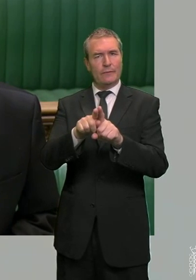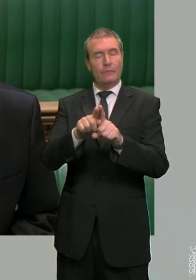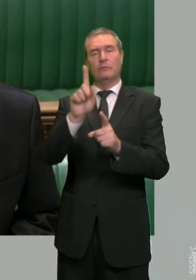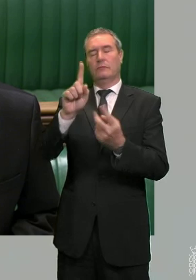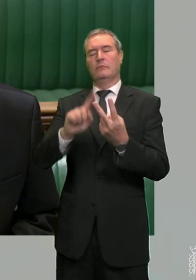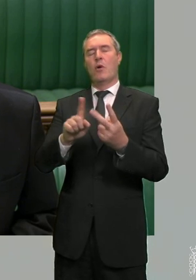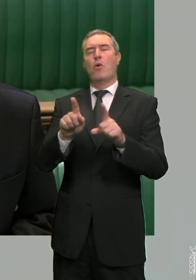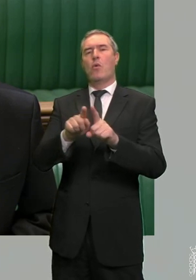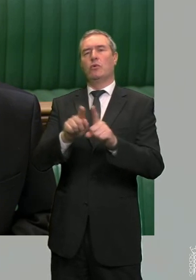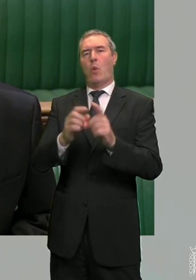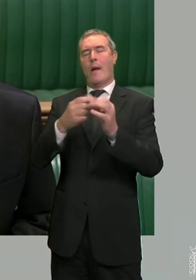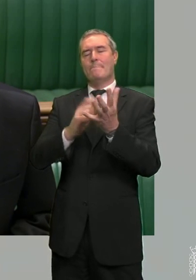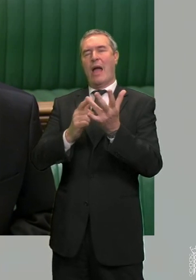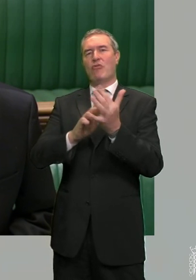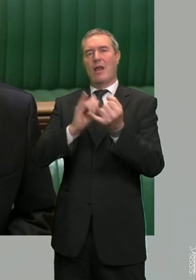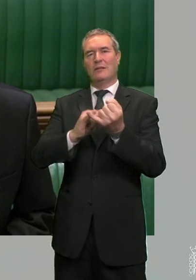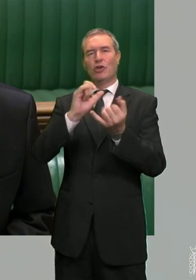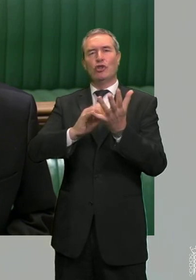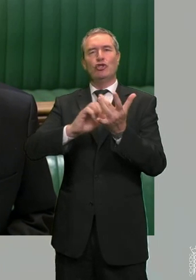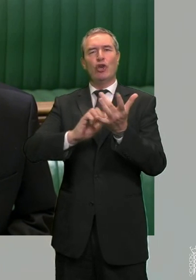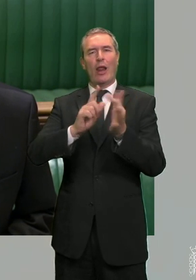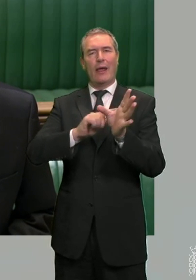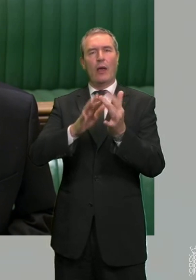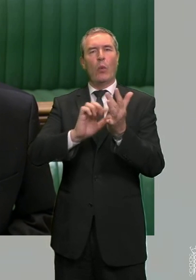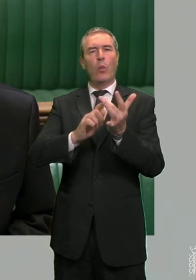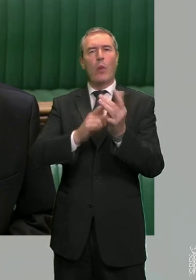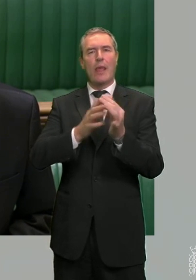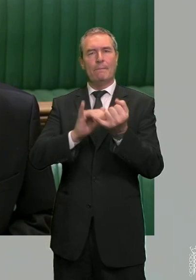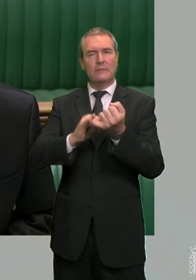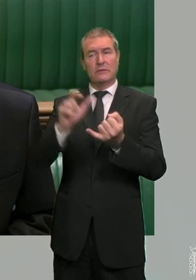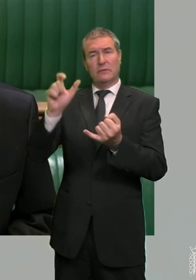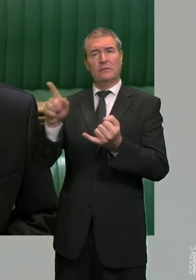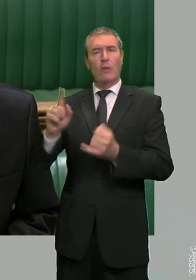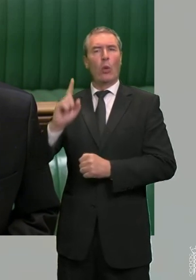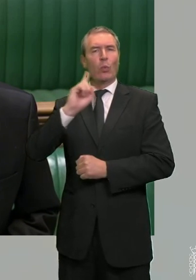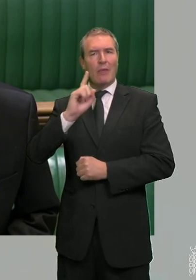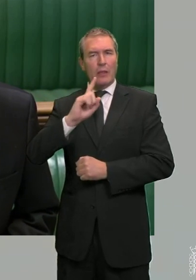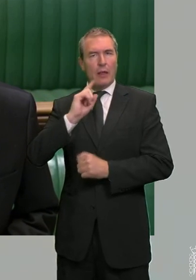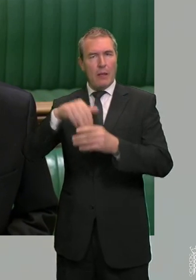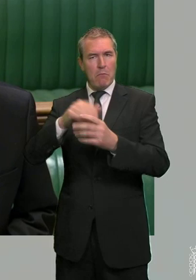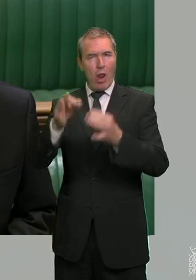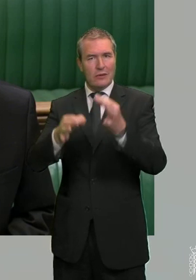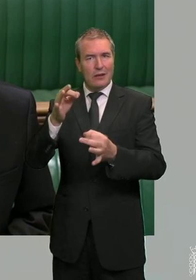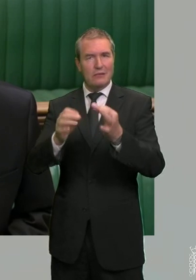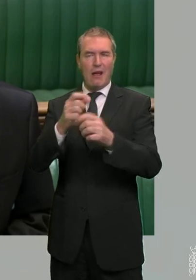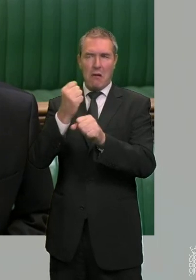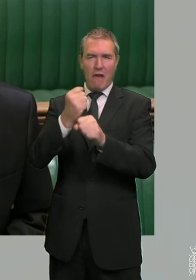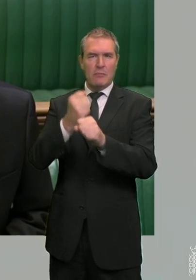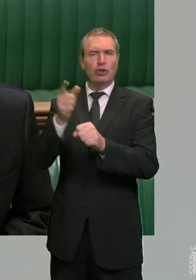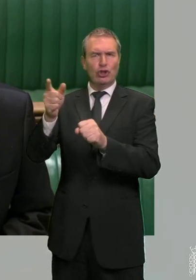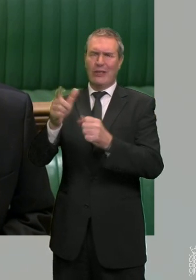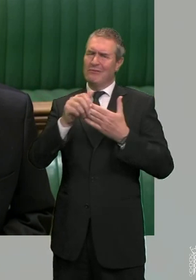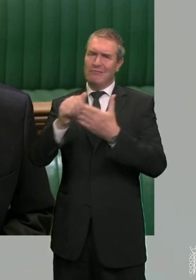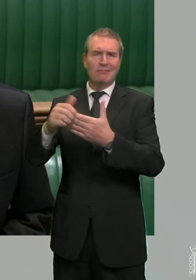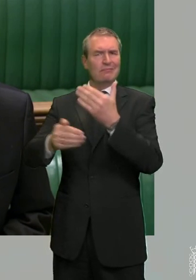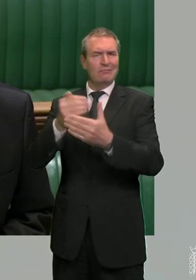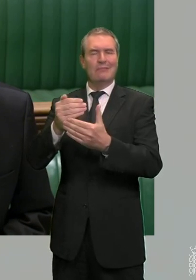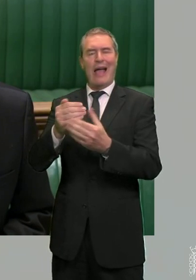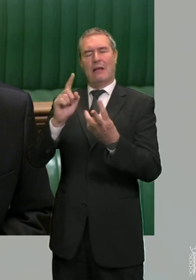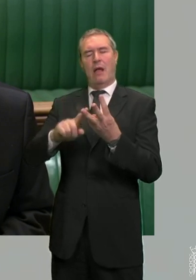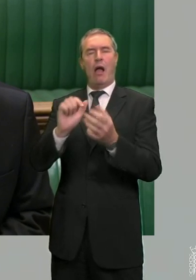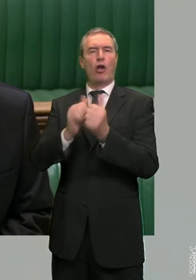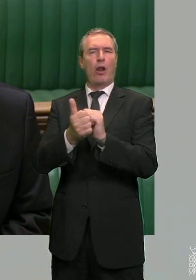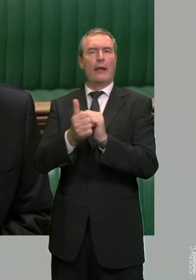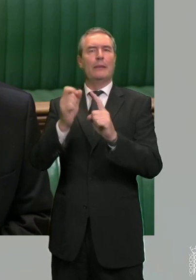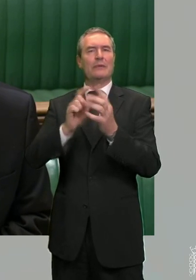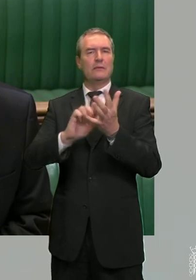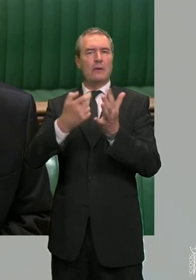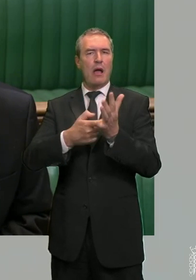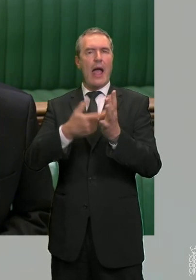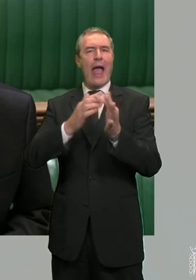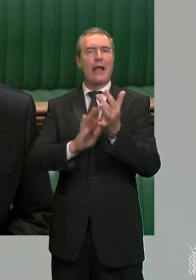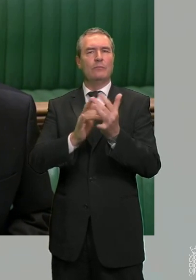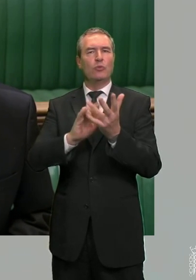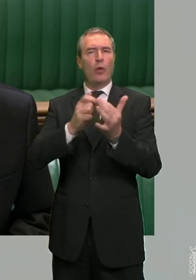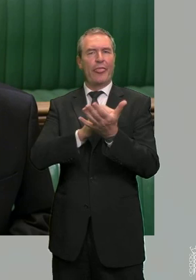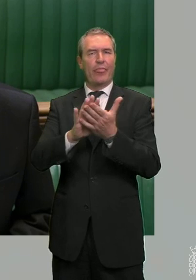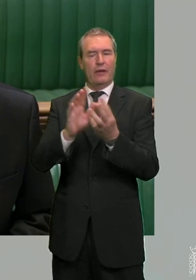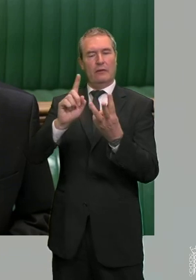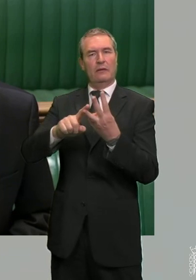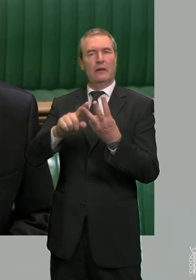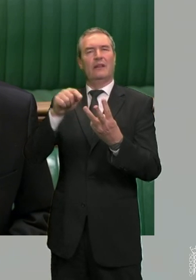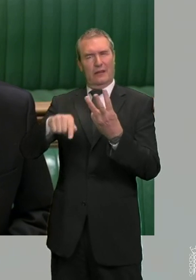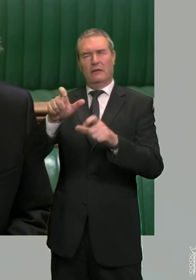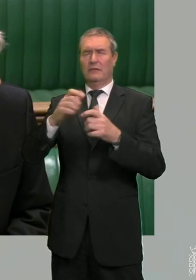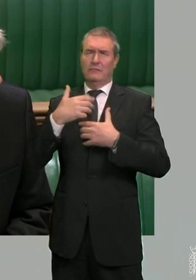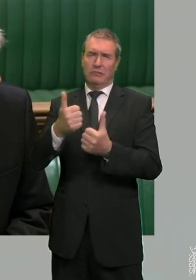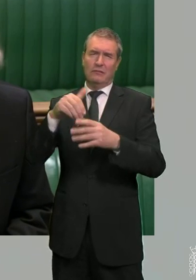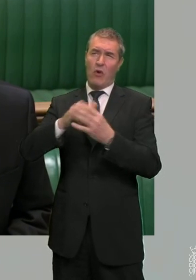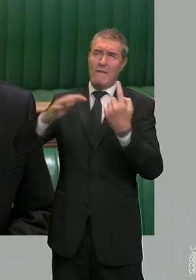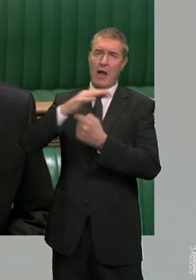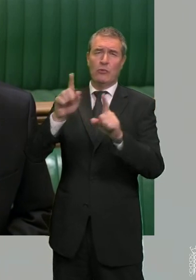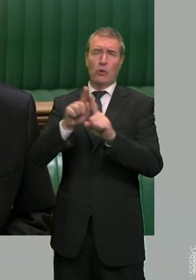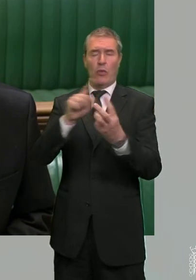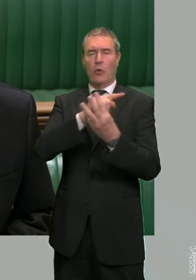I also want to pay tribute to Baroness Shirley Williams, a pioneer for women in politics and in Government, and to our former colleague Peter Ainsworth, who was passionate about his causes, especially the environment.